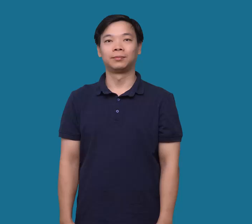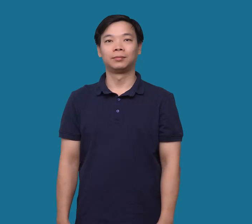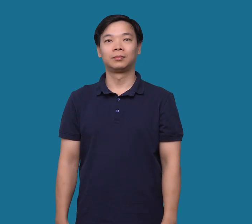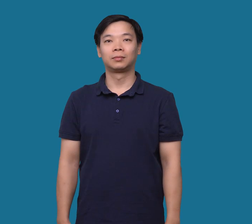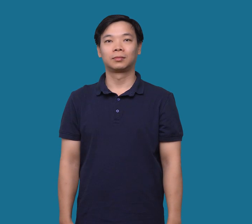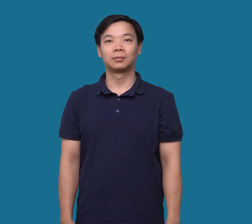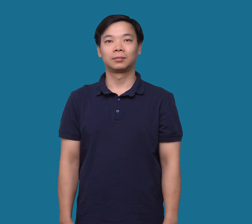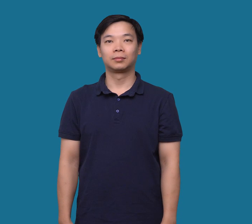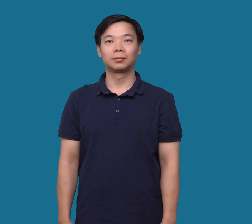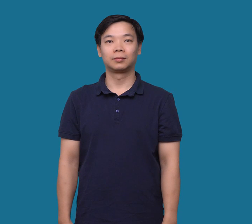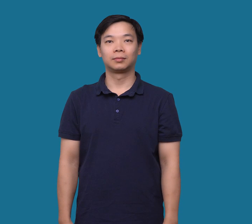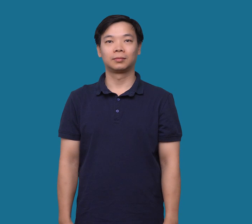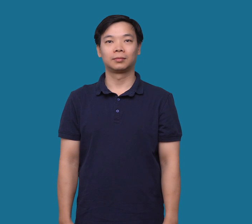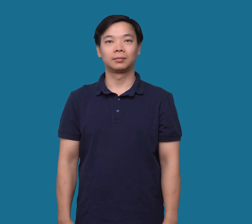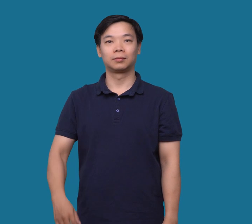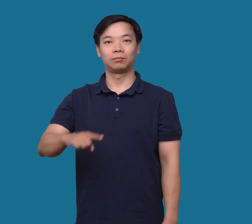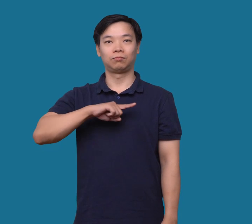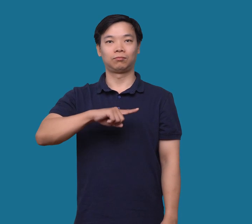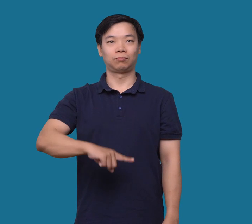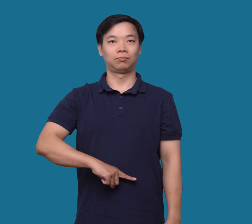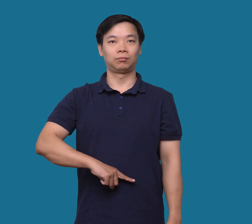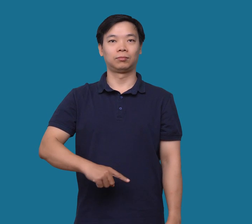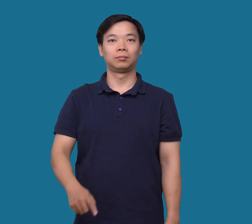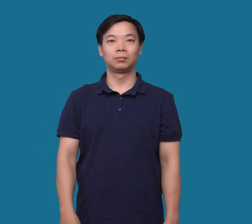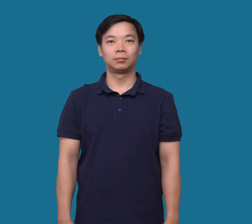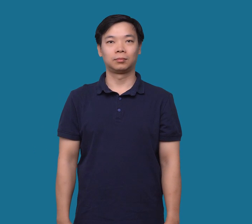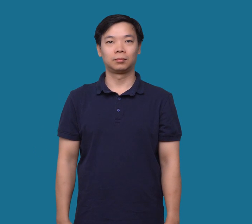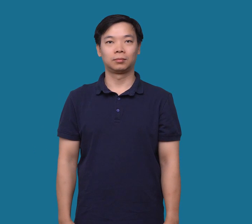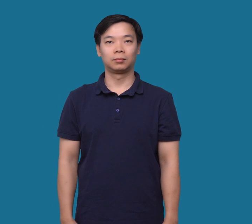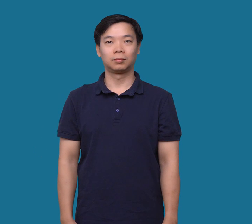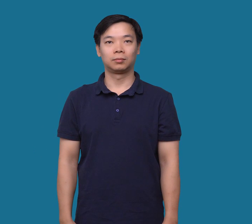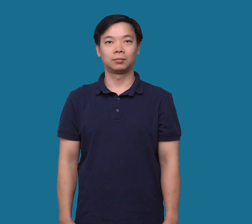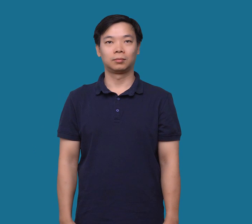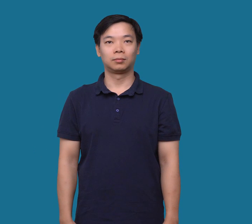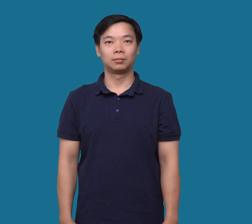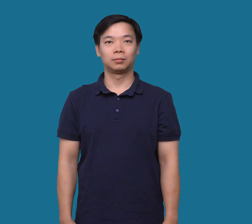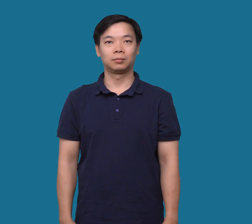Trung Quốc (nước Trung Quốc)